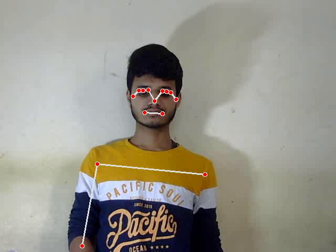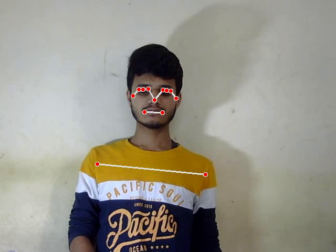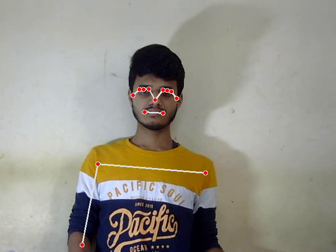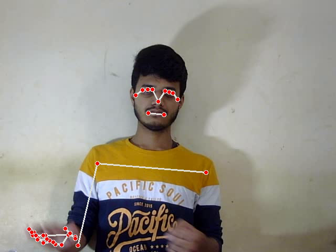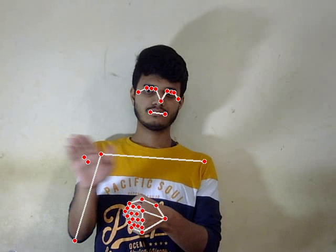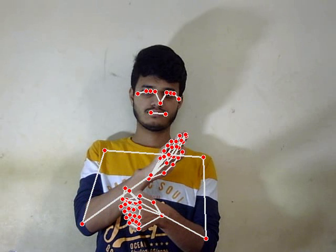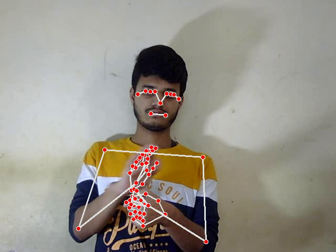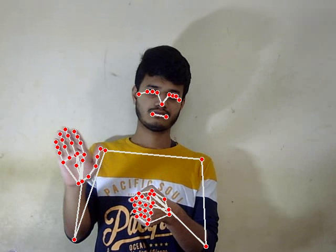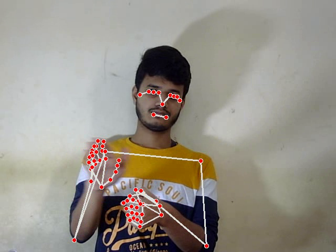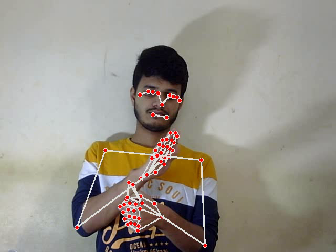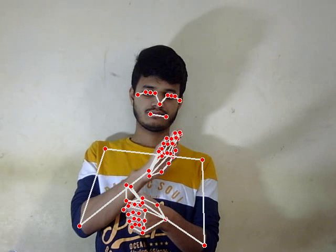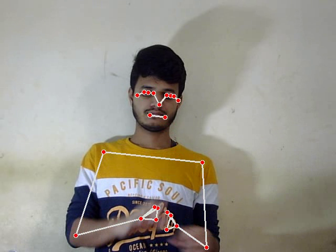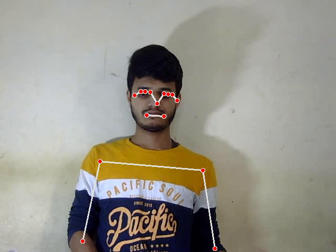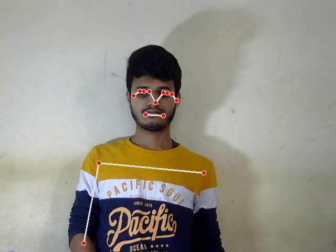busy